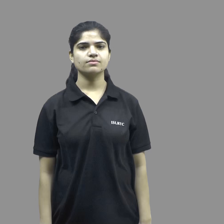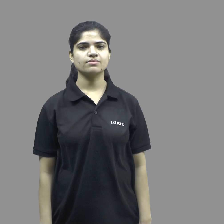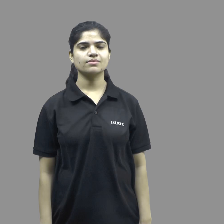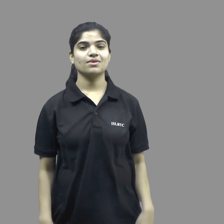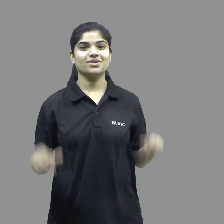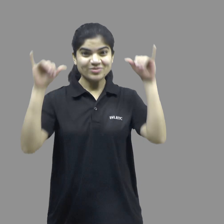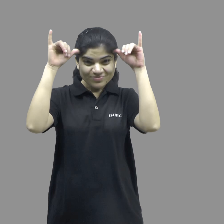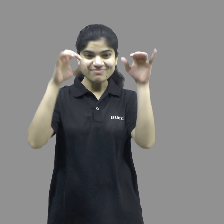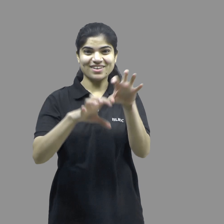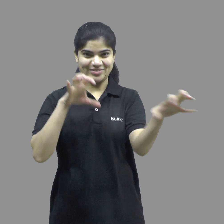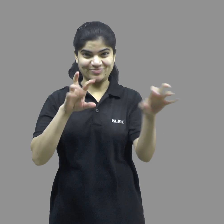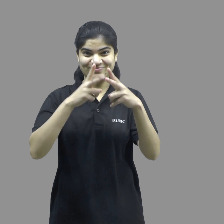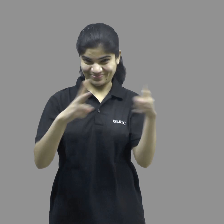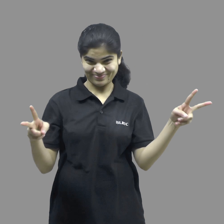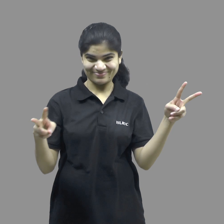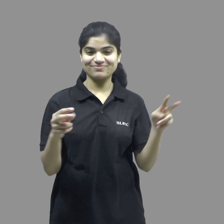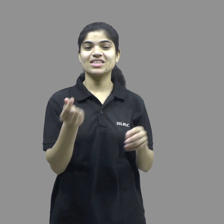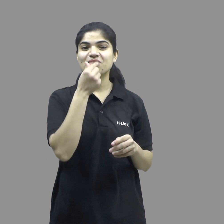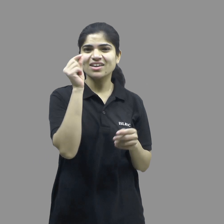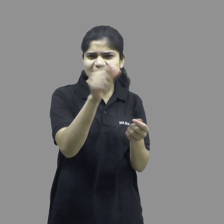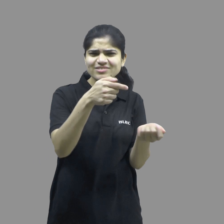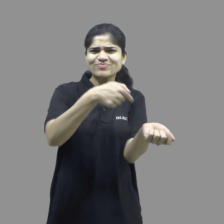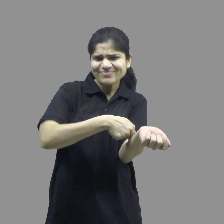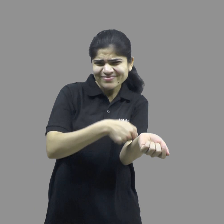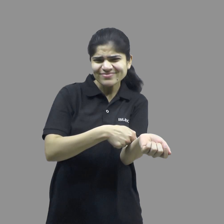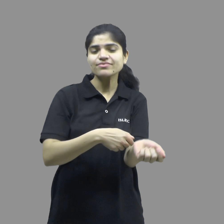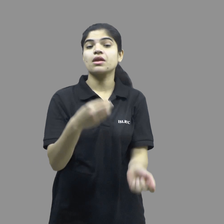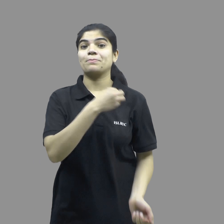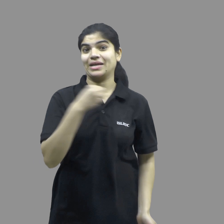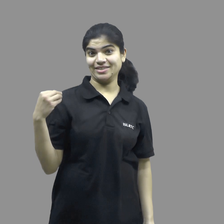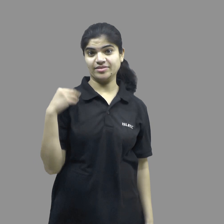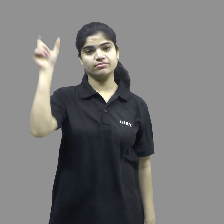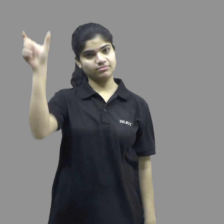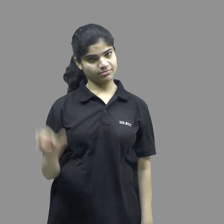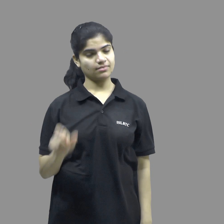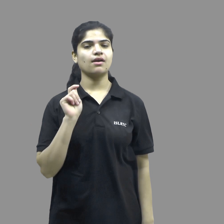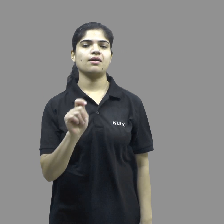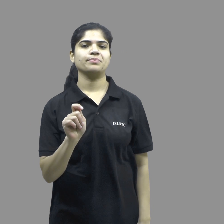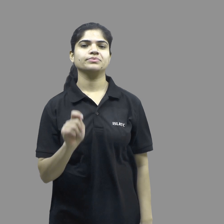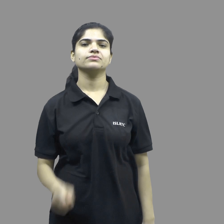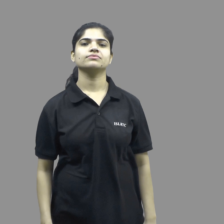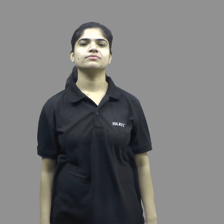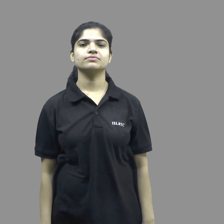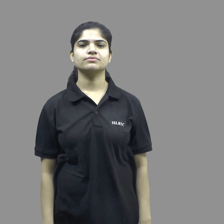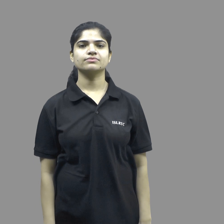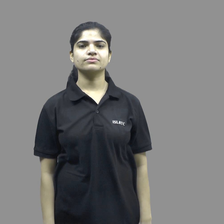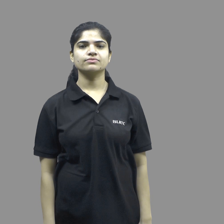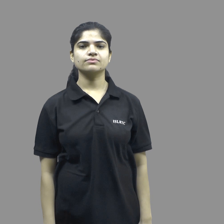Veterinarian